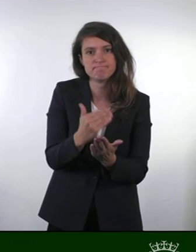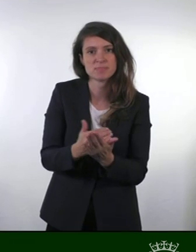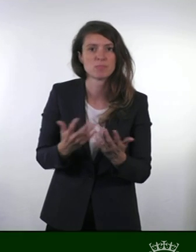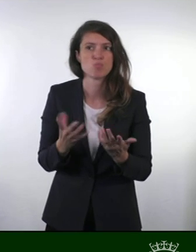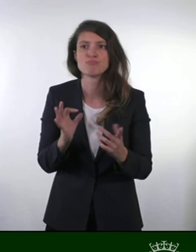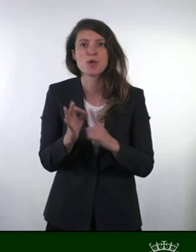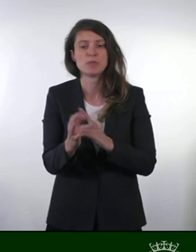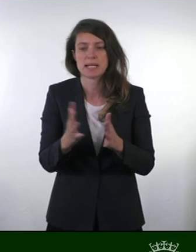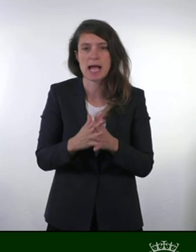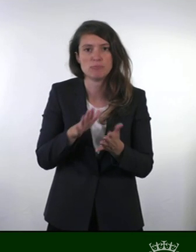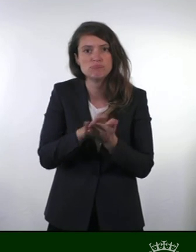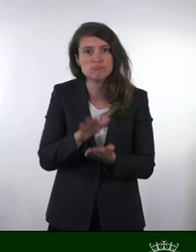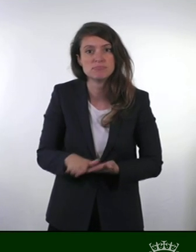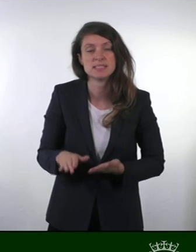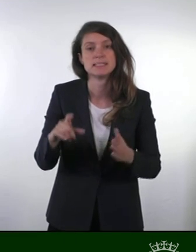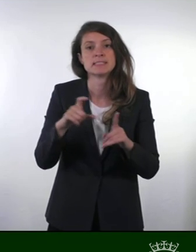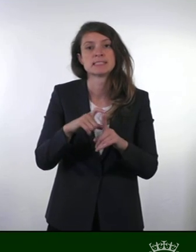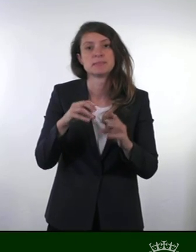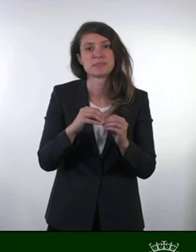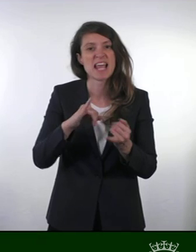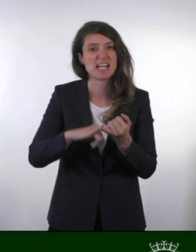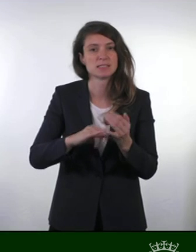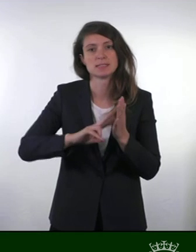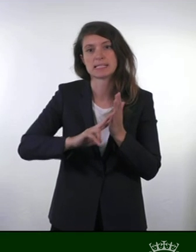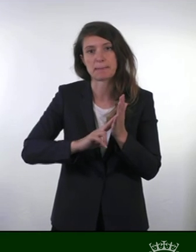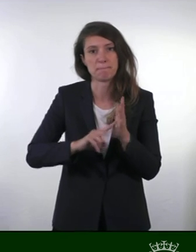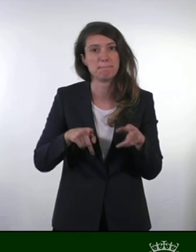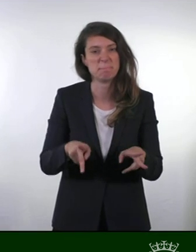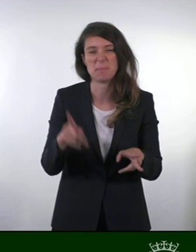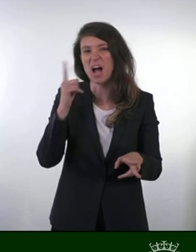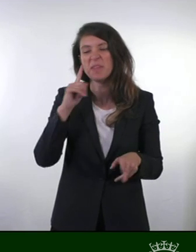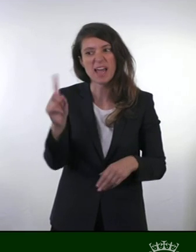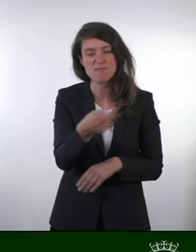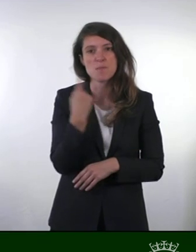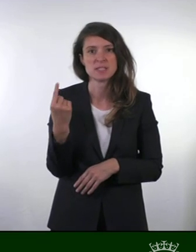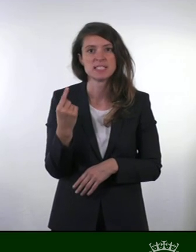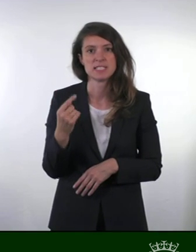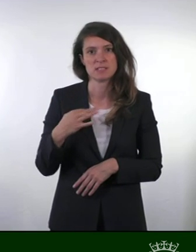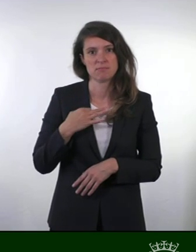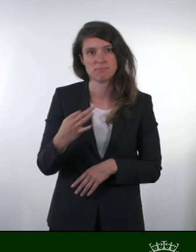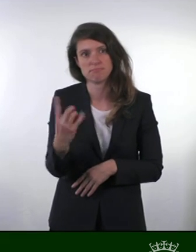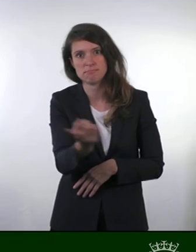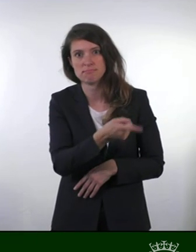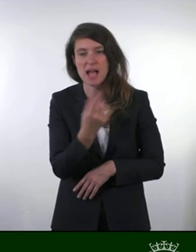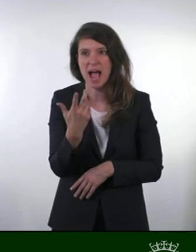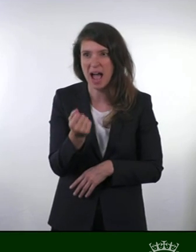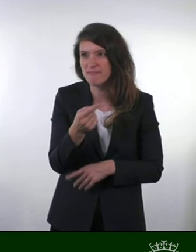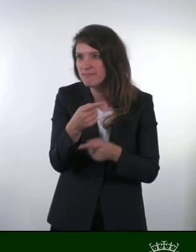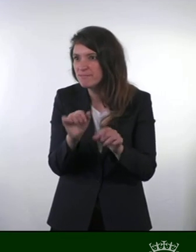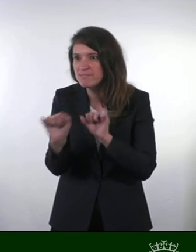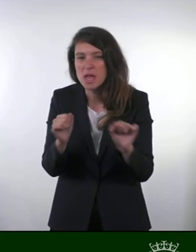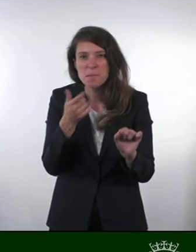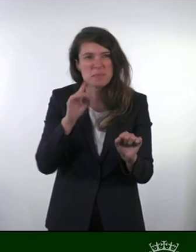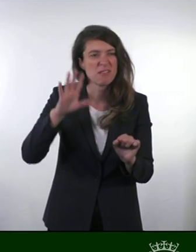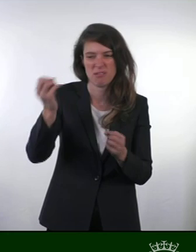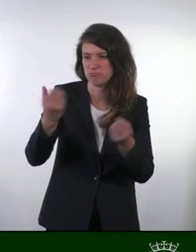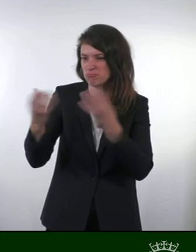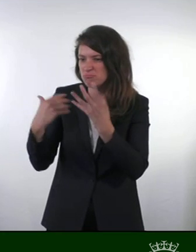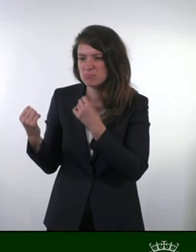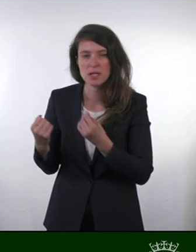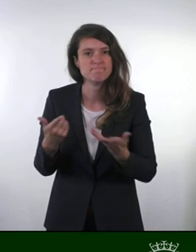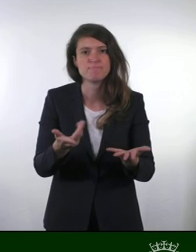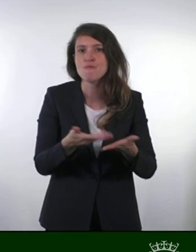There are issues with the DBS scheme, and every MP will have received representations from people who feel that they have been unfairly treated by it.